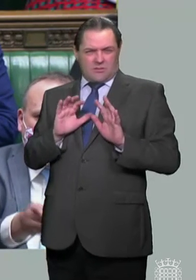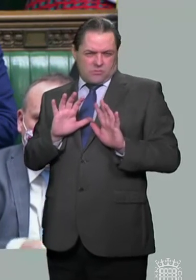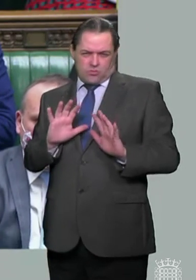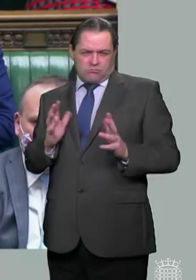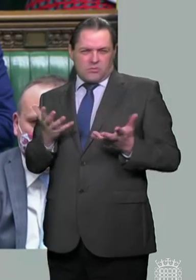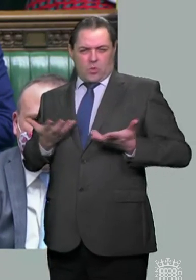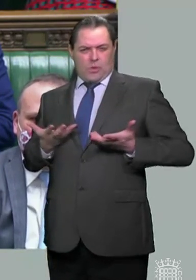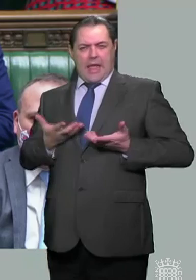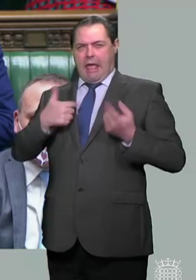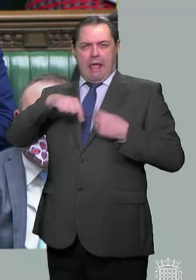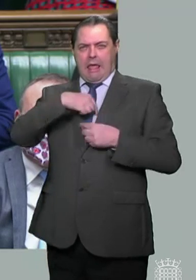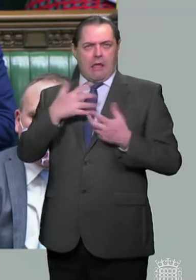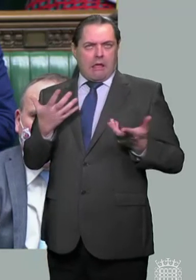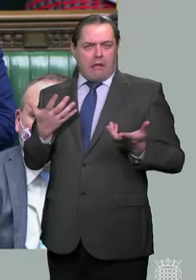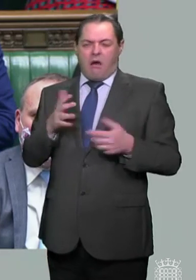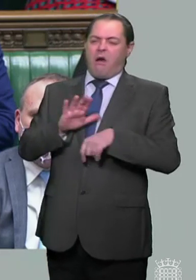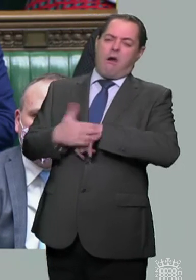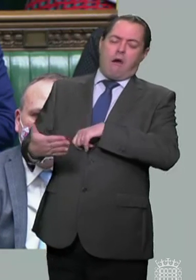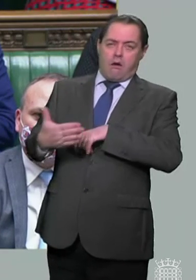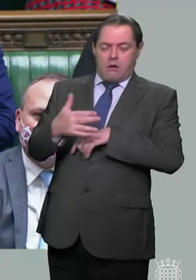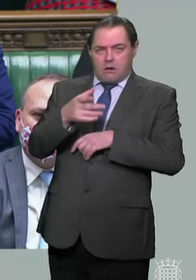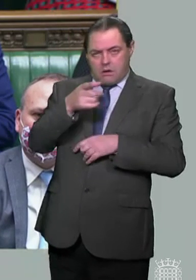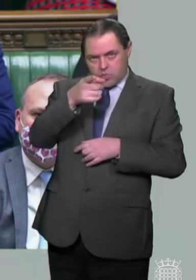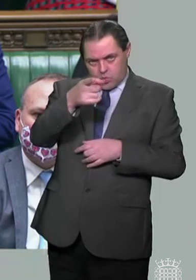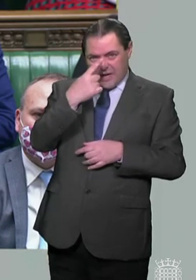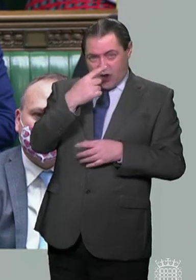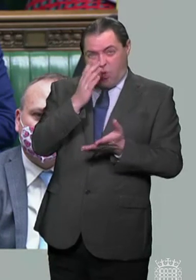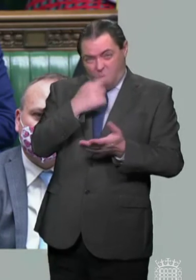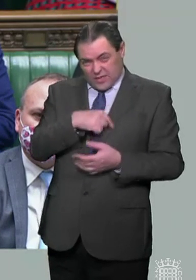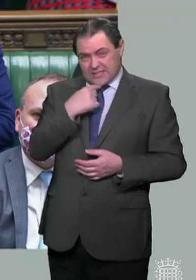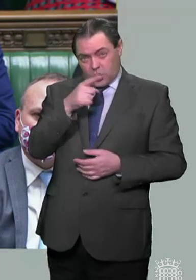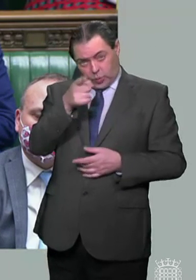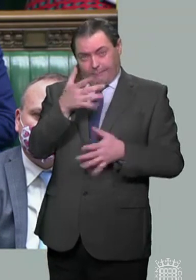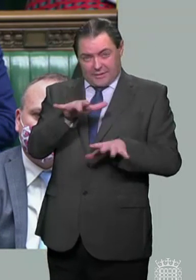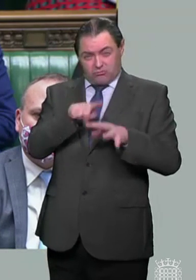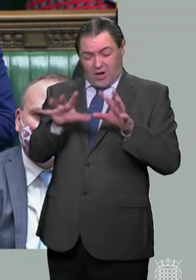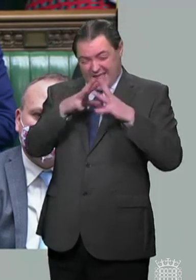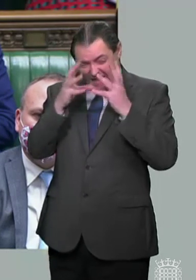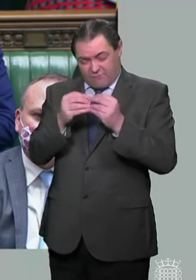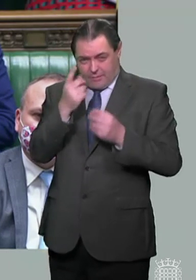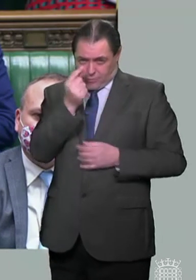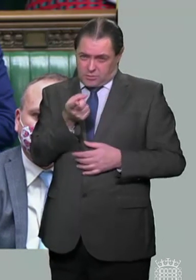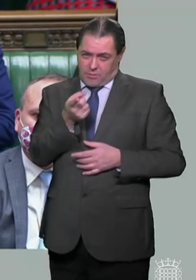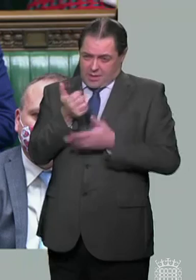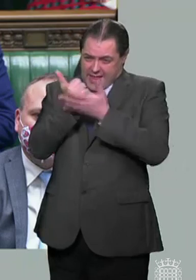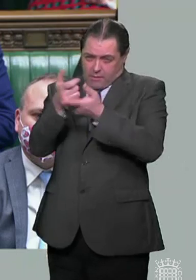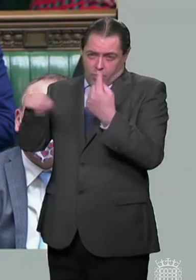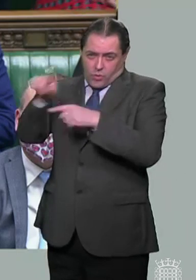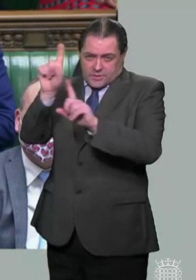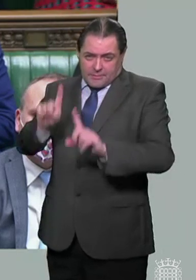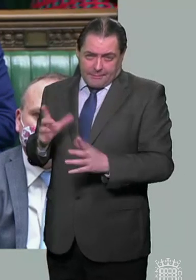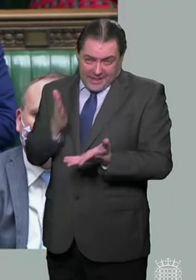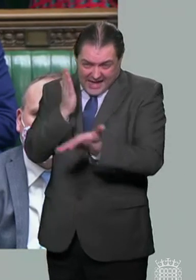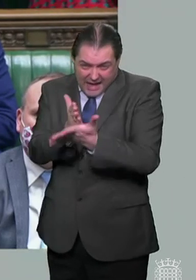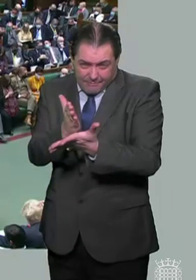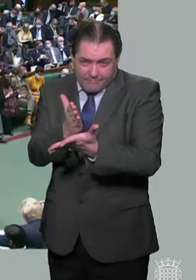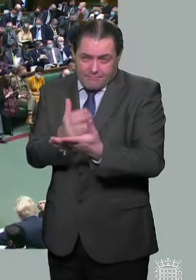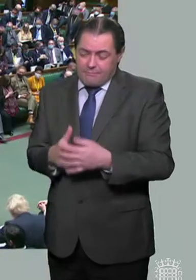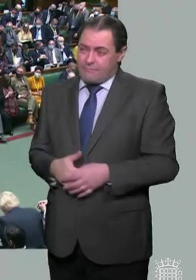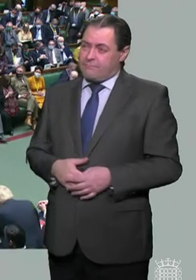Can the Prime Minister look me in the eye and honestly say that he did everything he could, as soon as he could, to help the people of Durham?